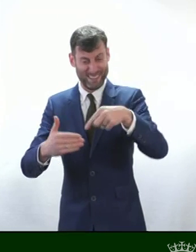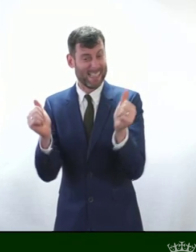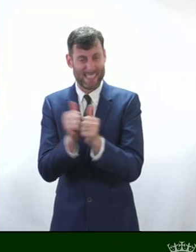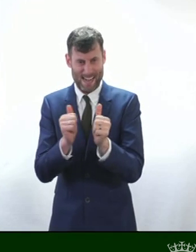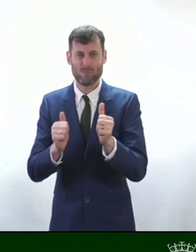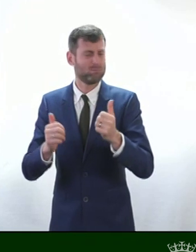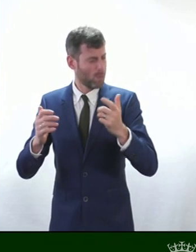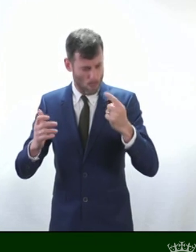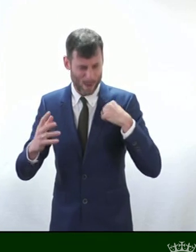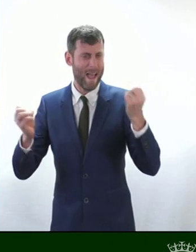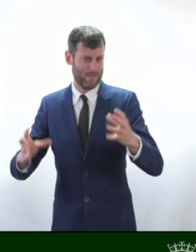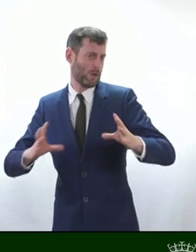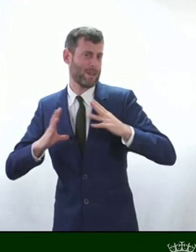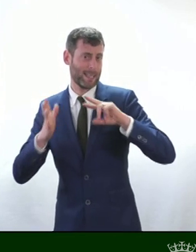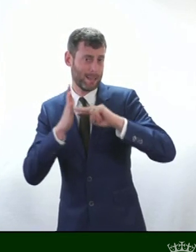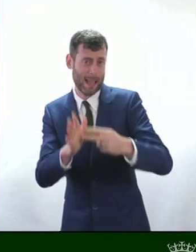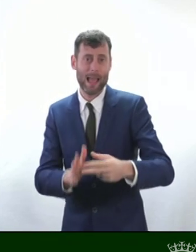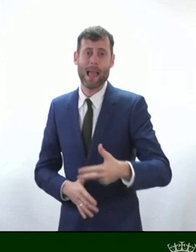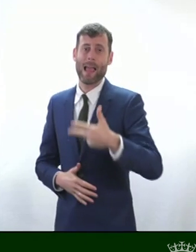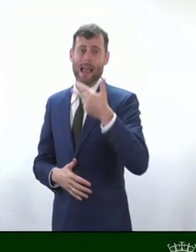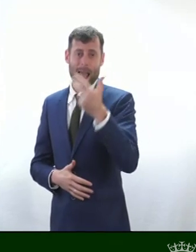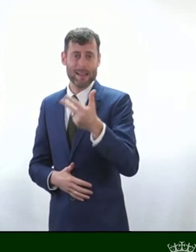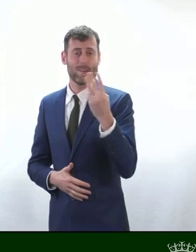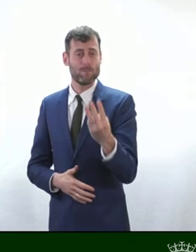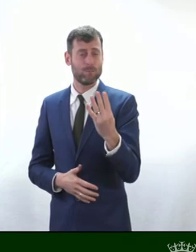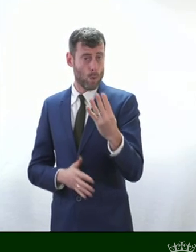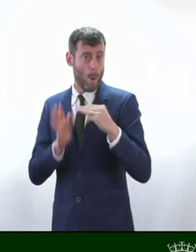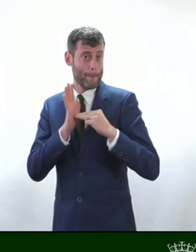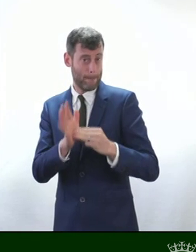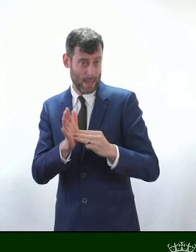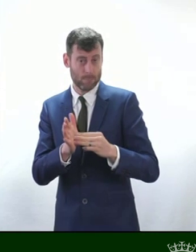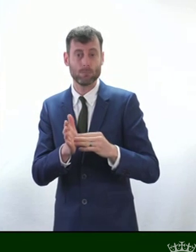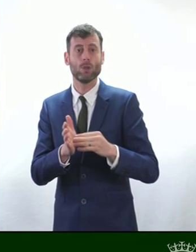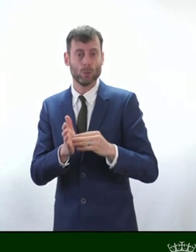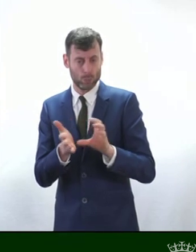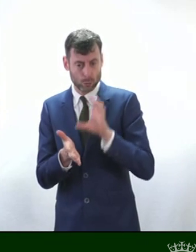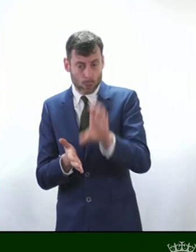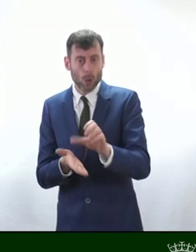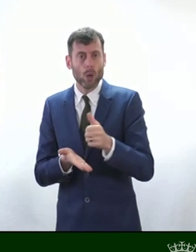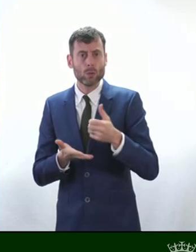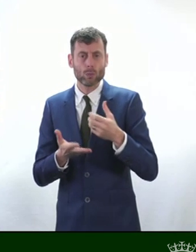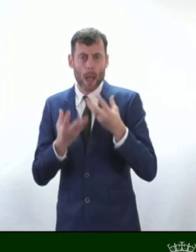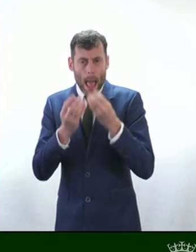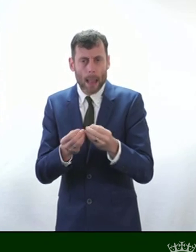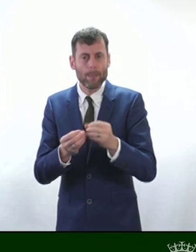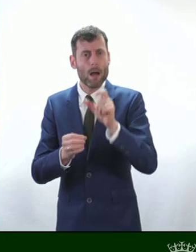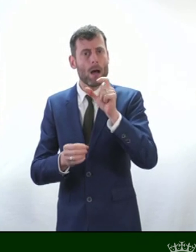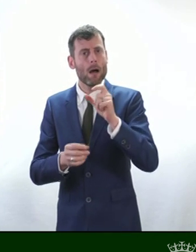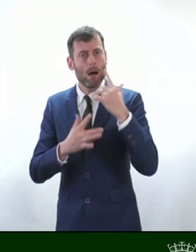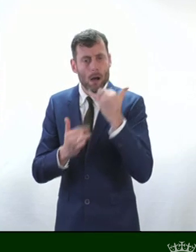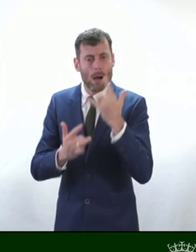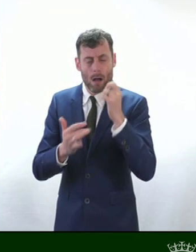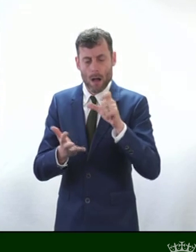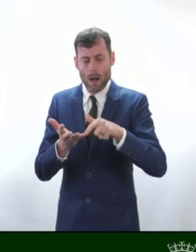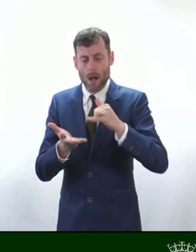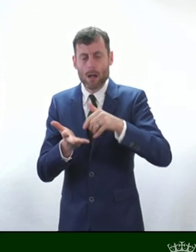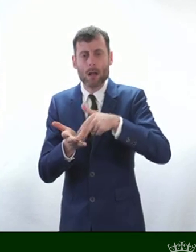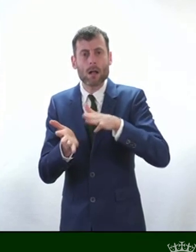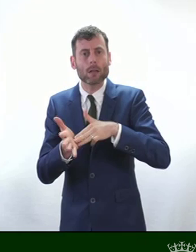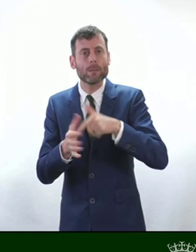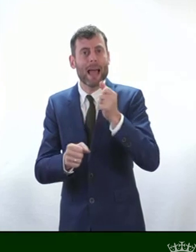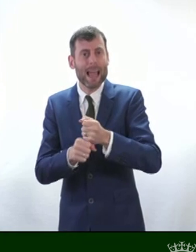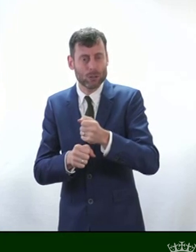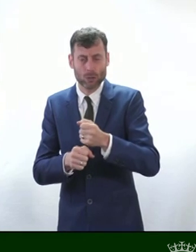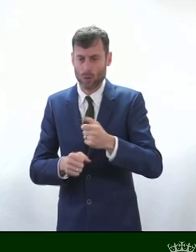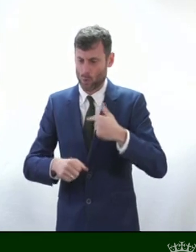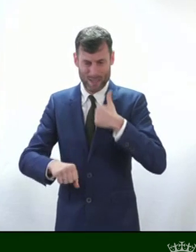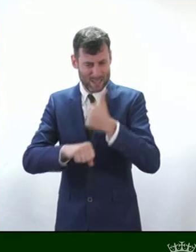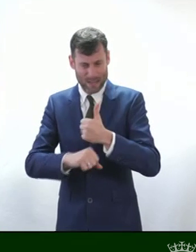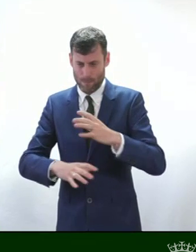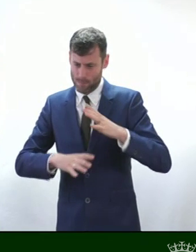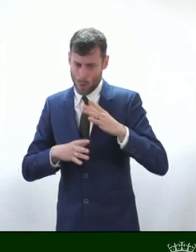We have invested £84 million into supporting customs agents across the UK and £200 million into supporting our ports, and they are doing an amazing job.